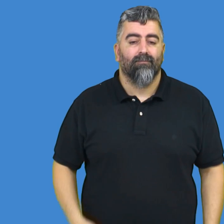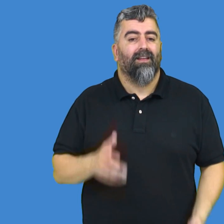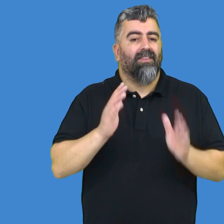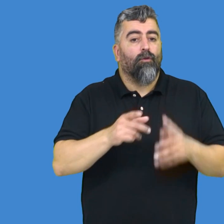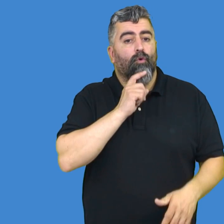terapia